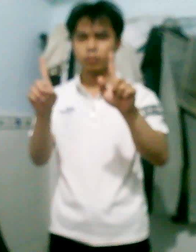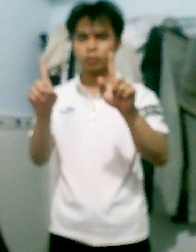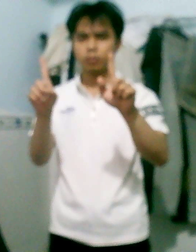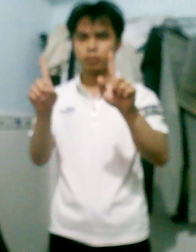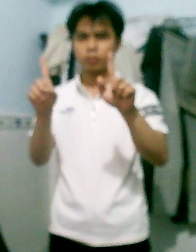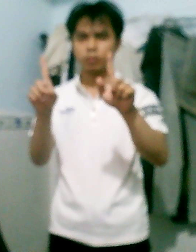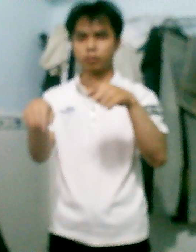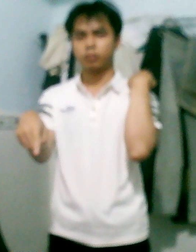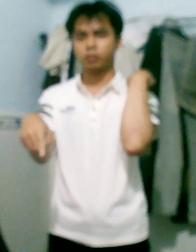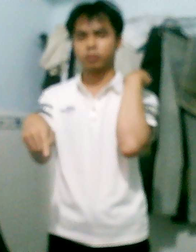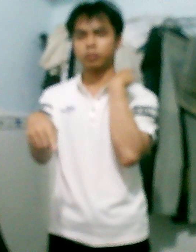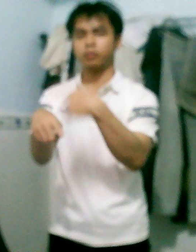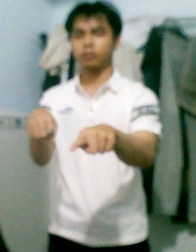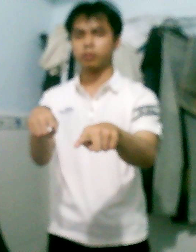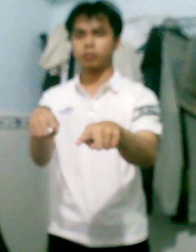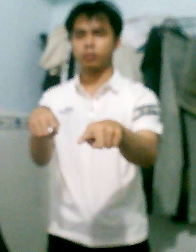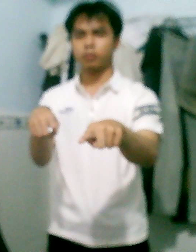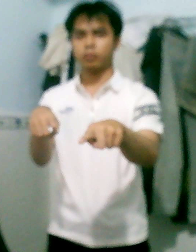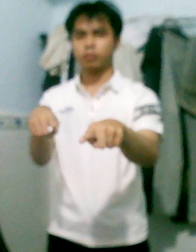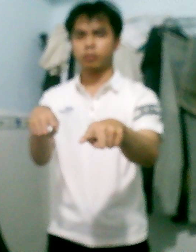phut